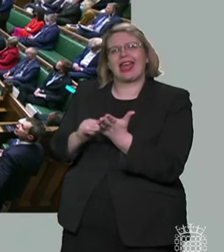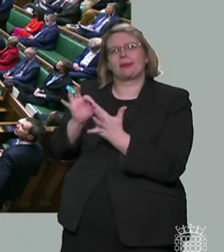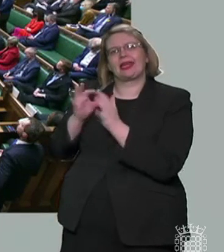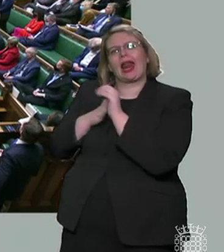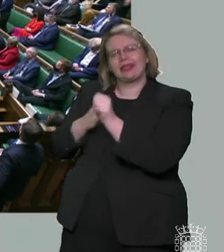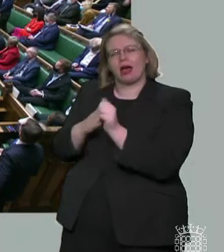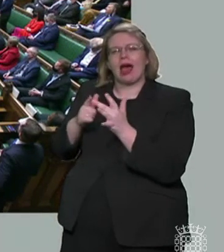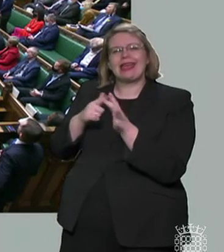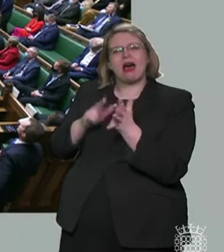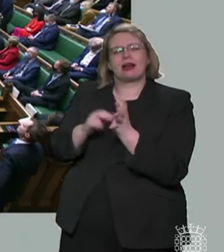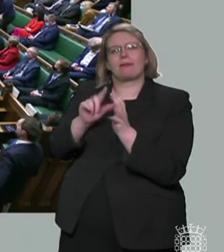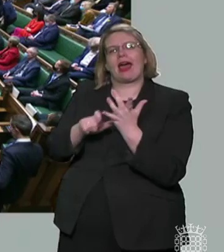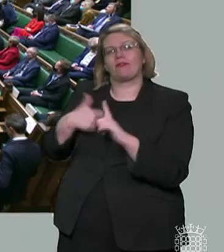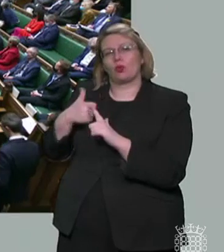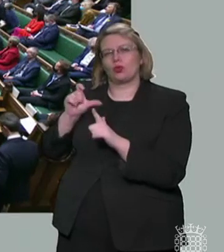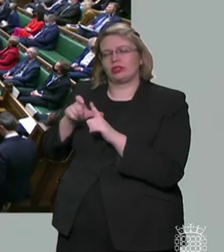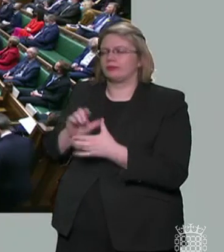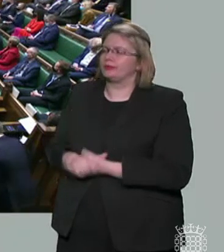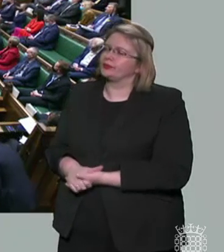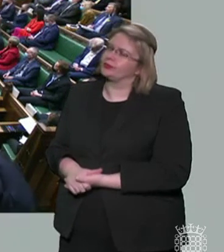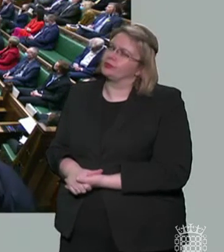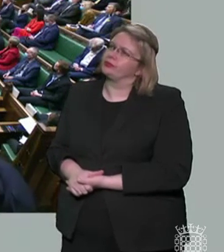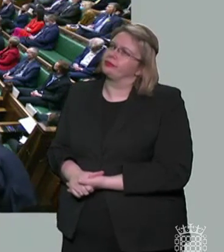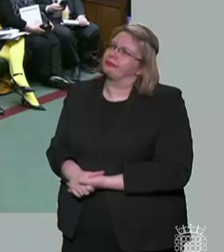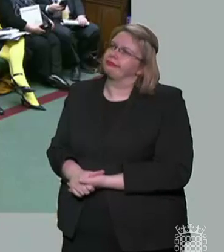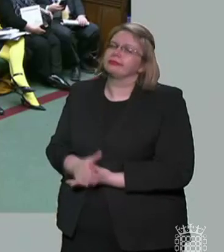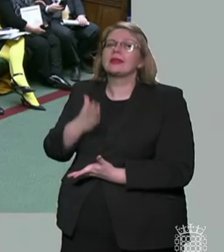We now come to SNP leader Ian Blackford.